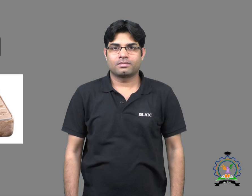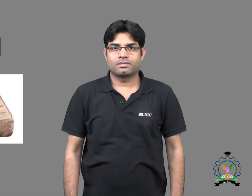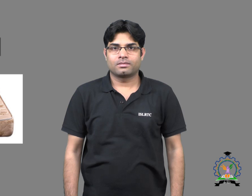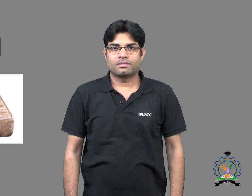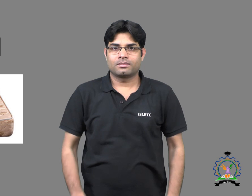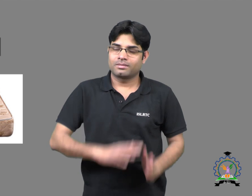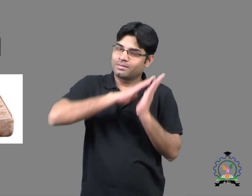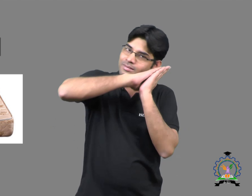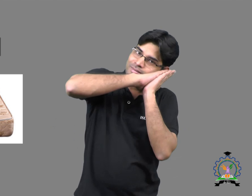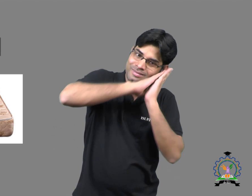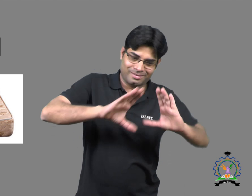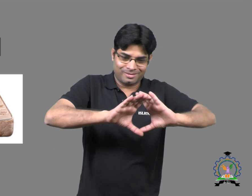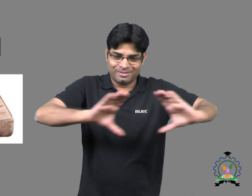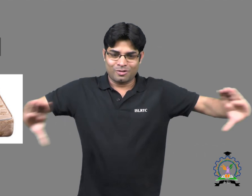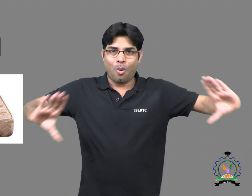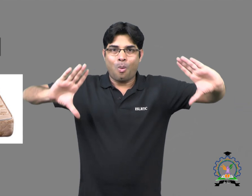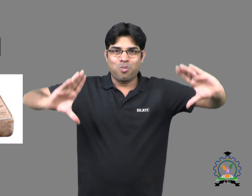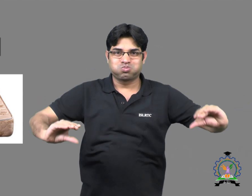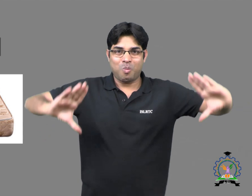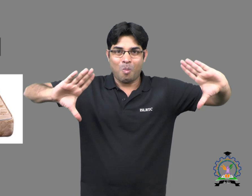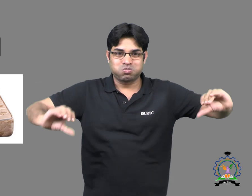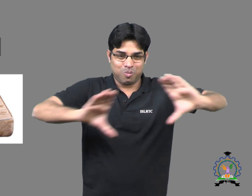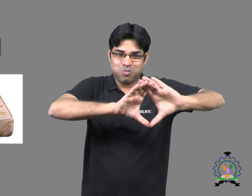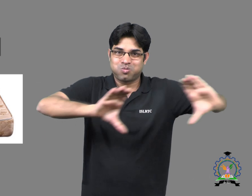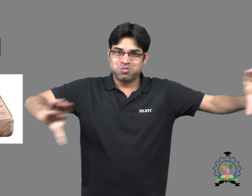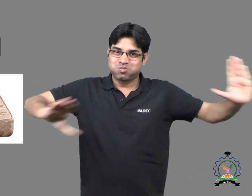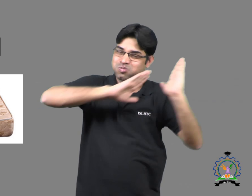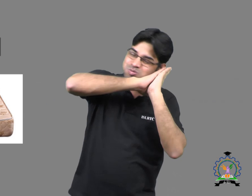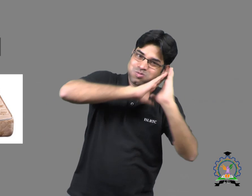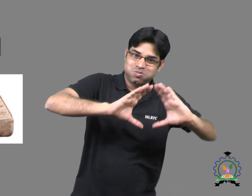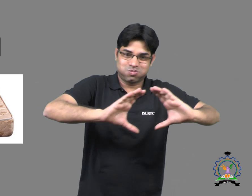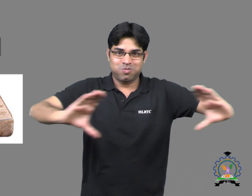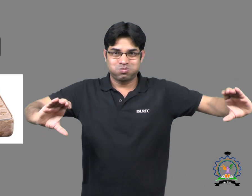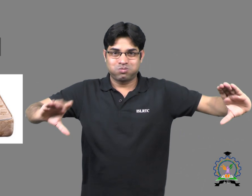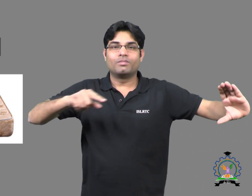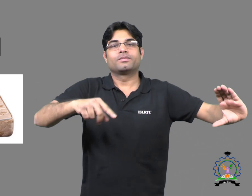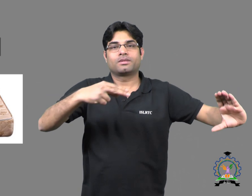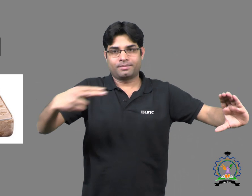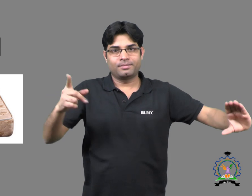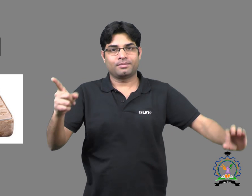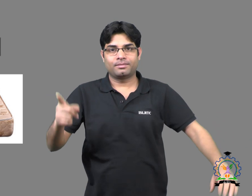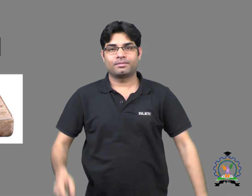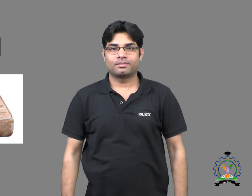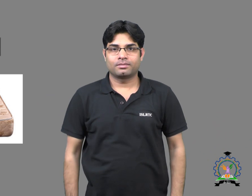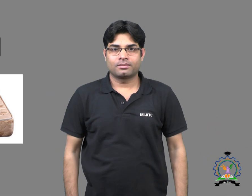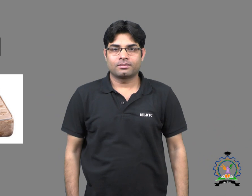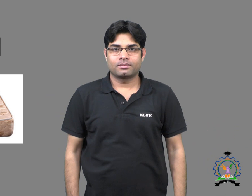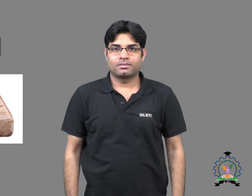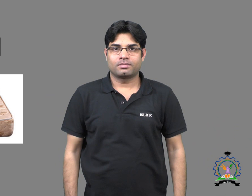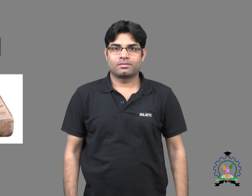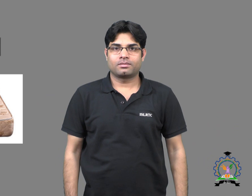Mattress